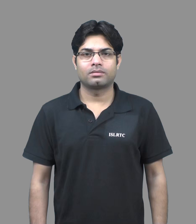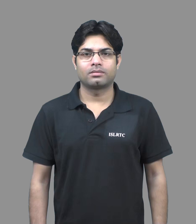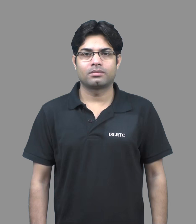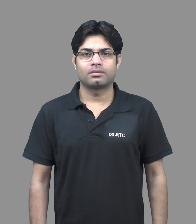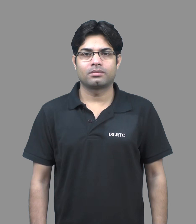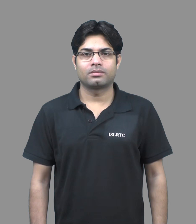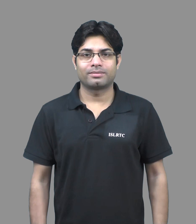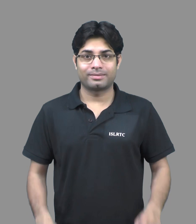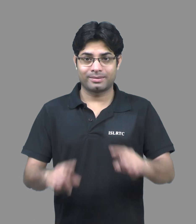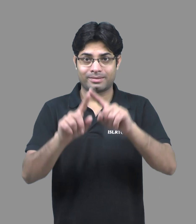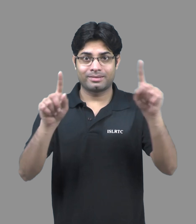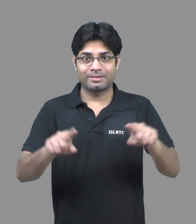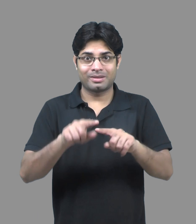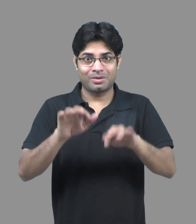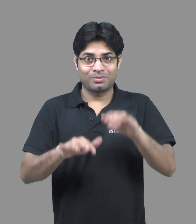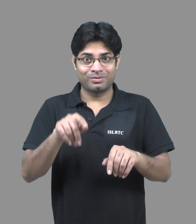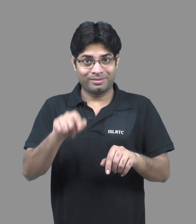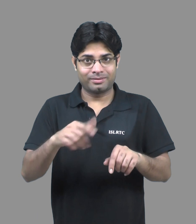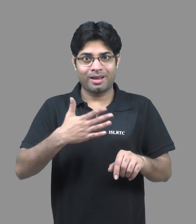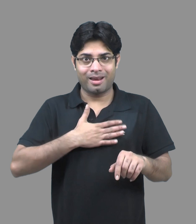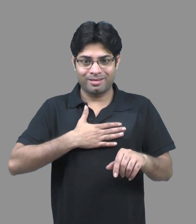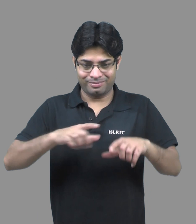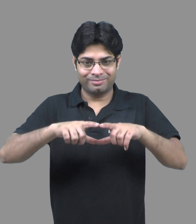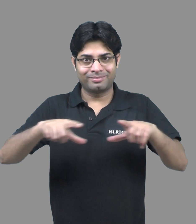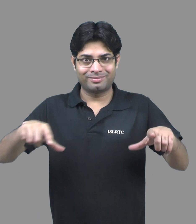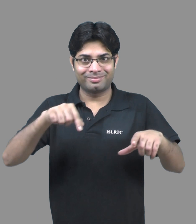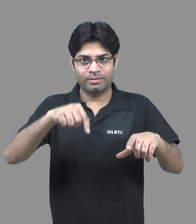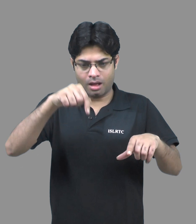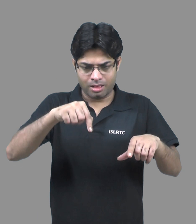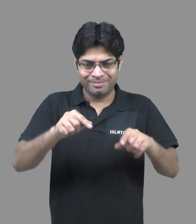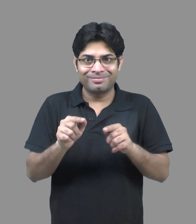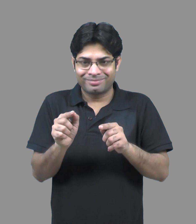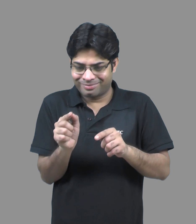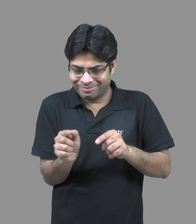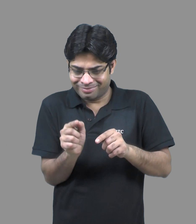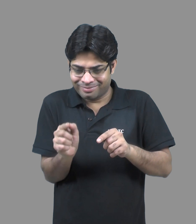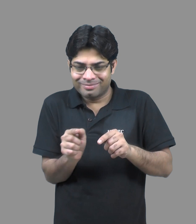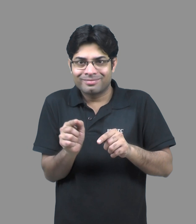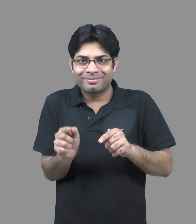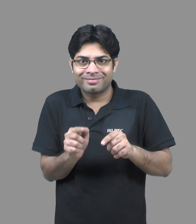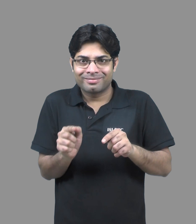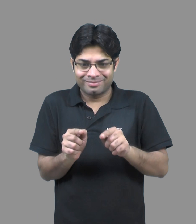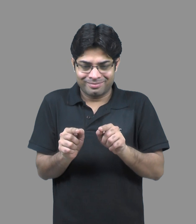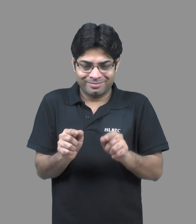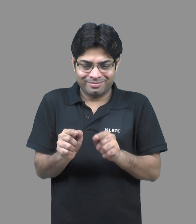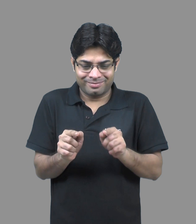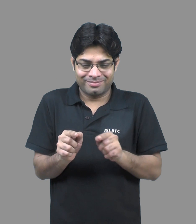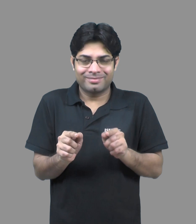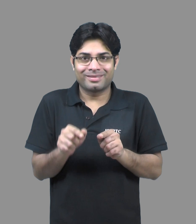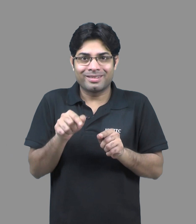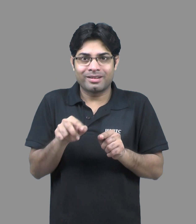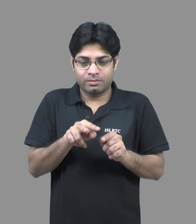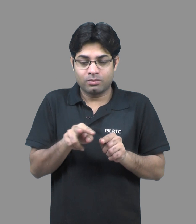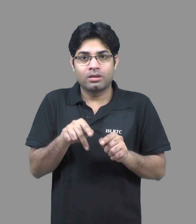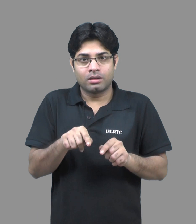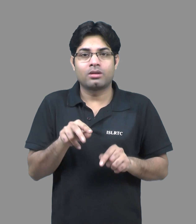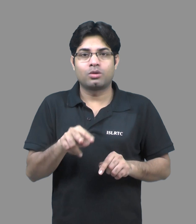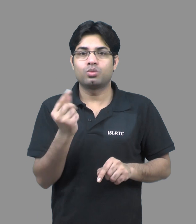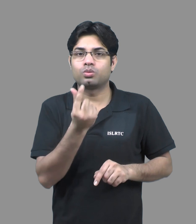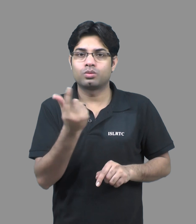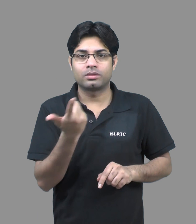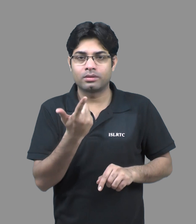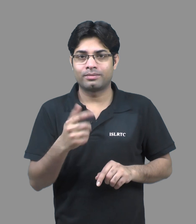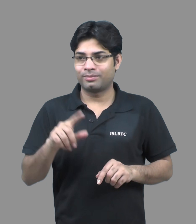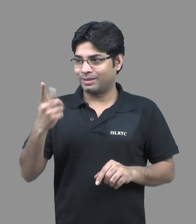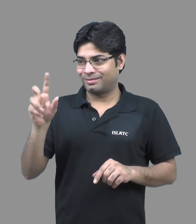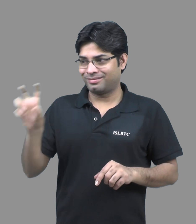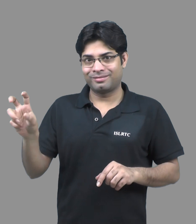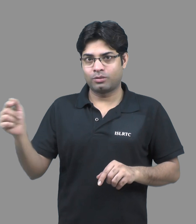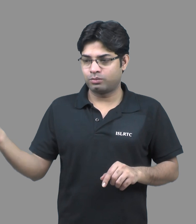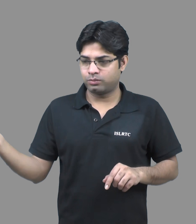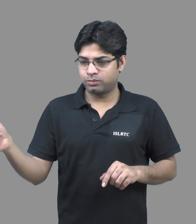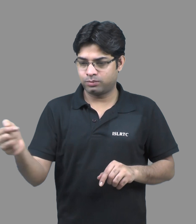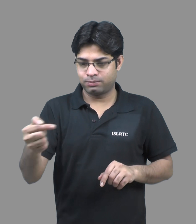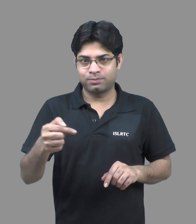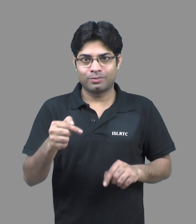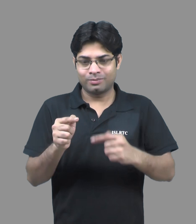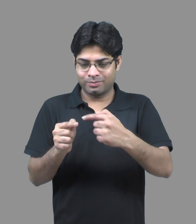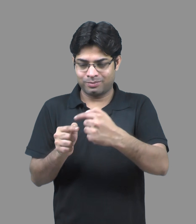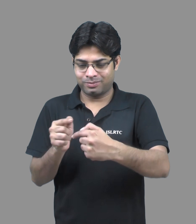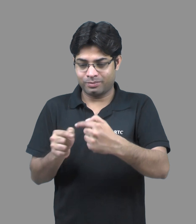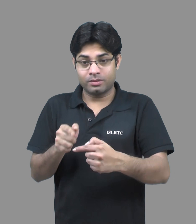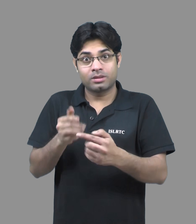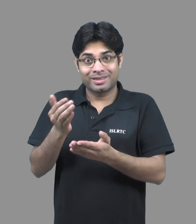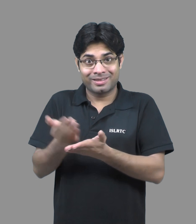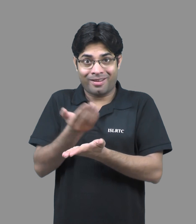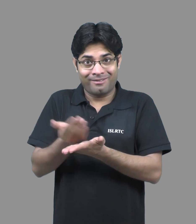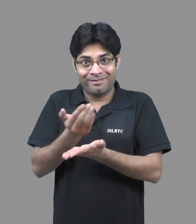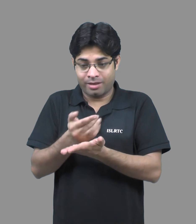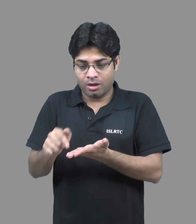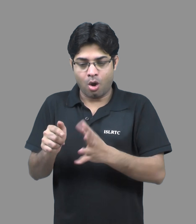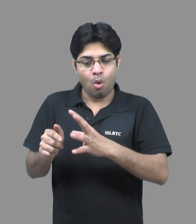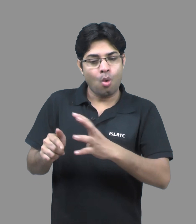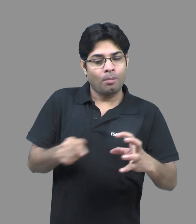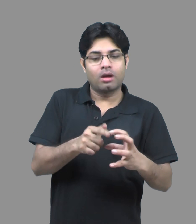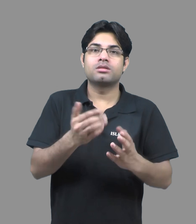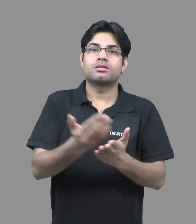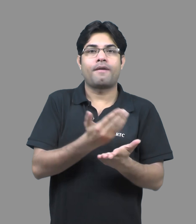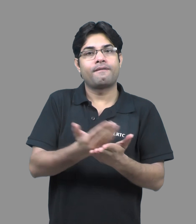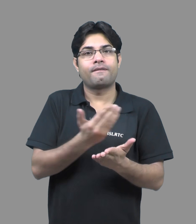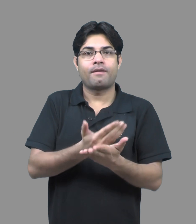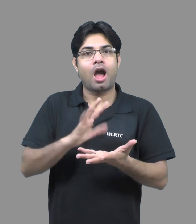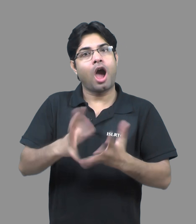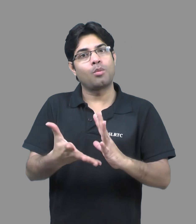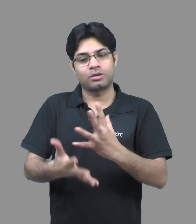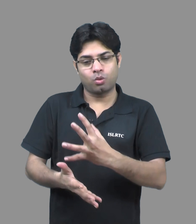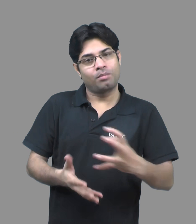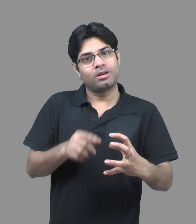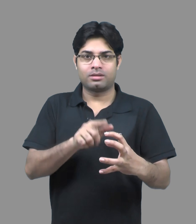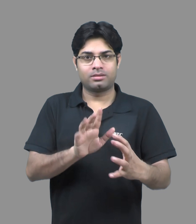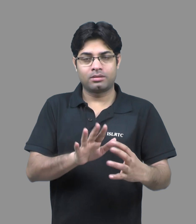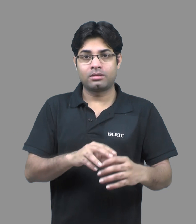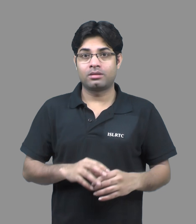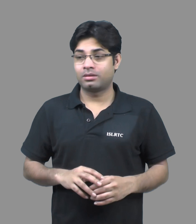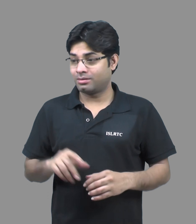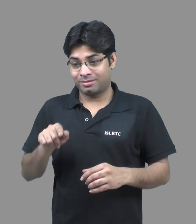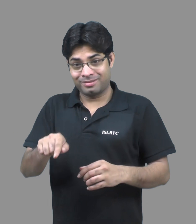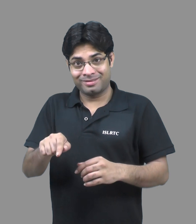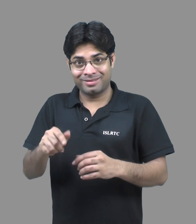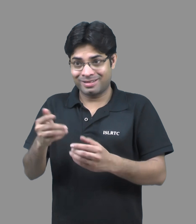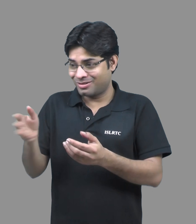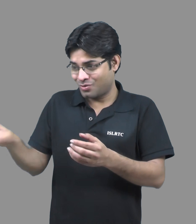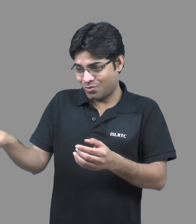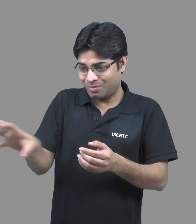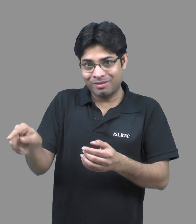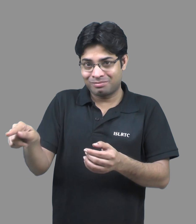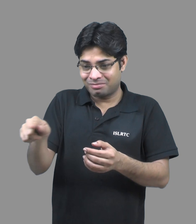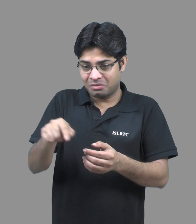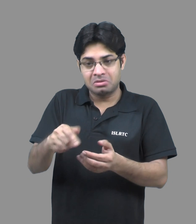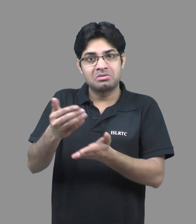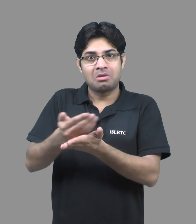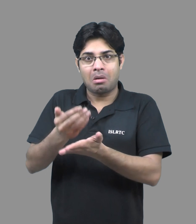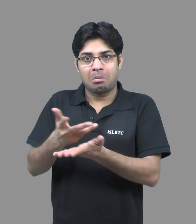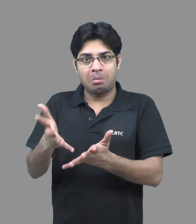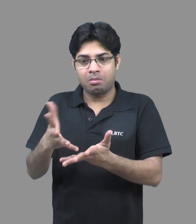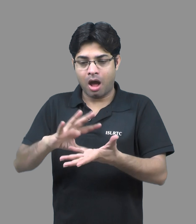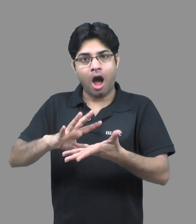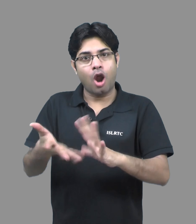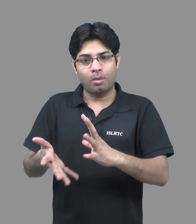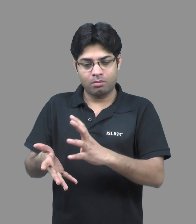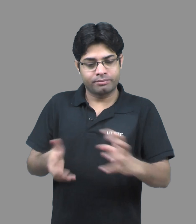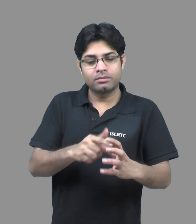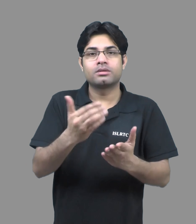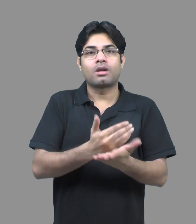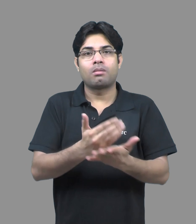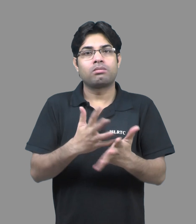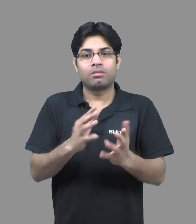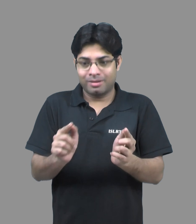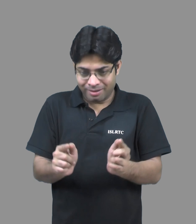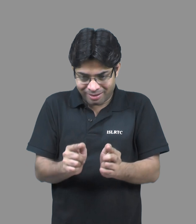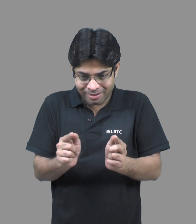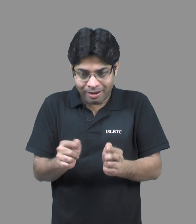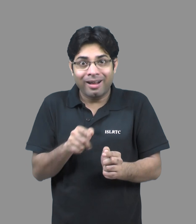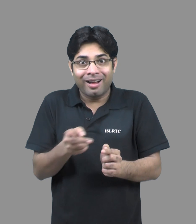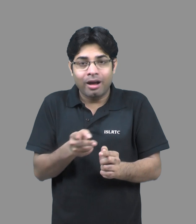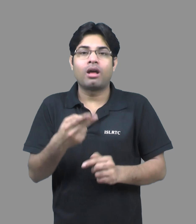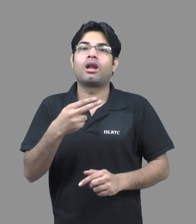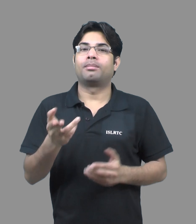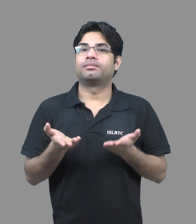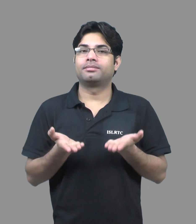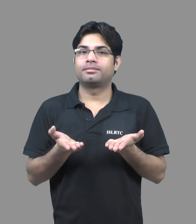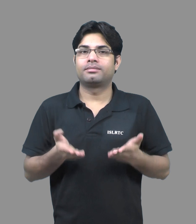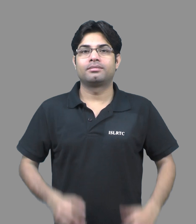Mutual Inductance